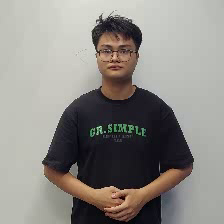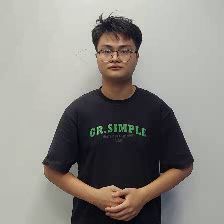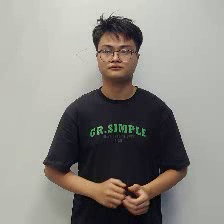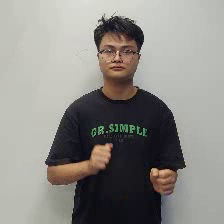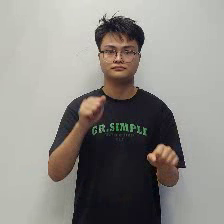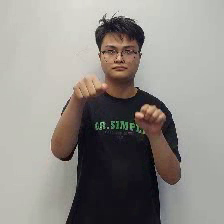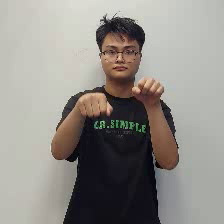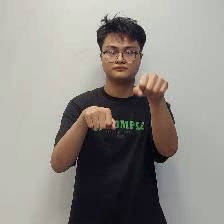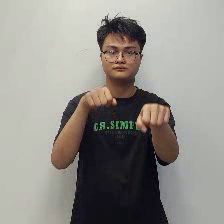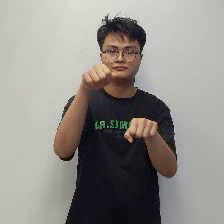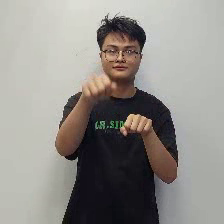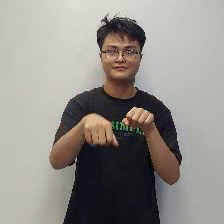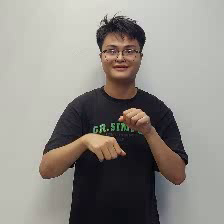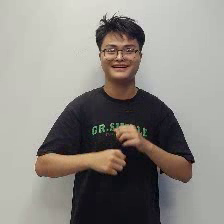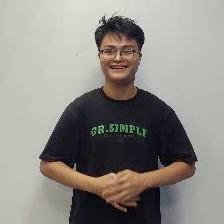Xe đạp